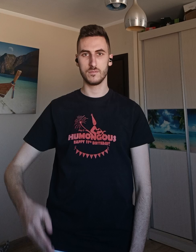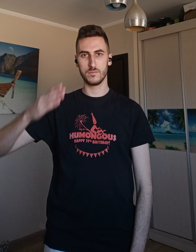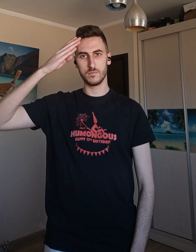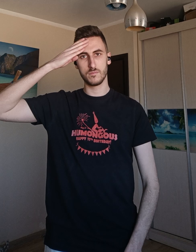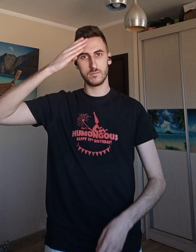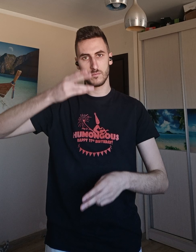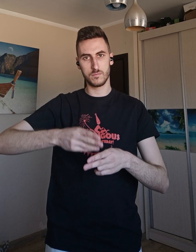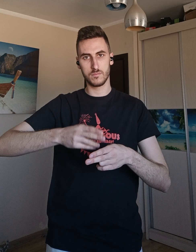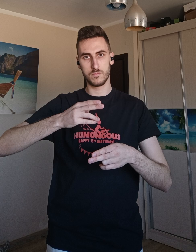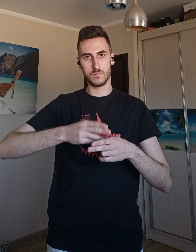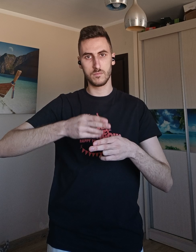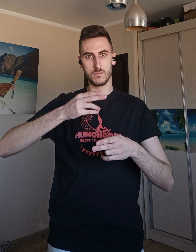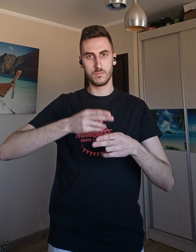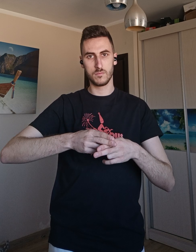חולה